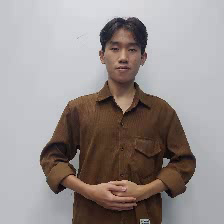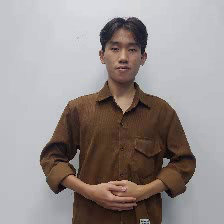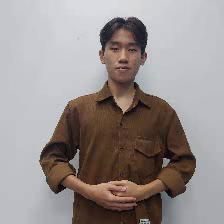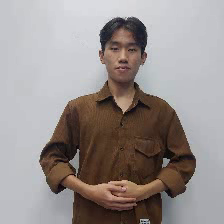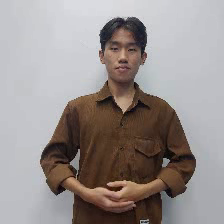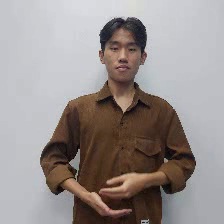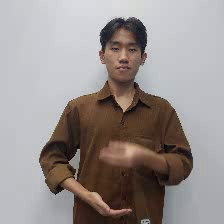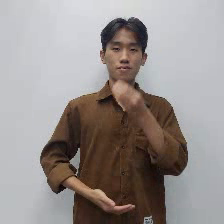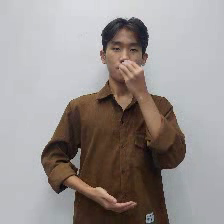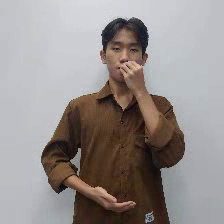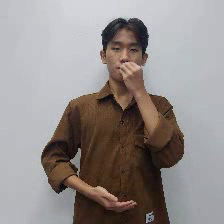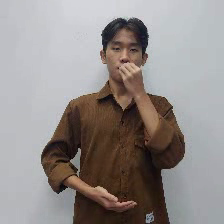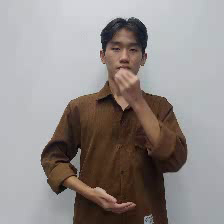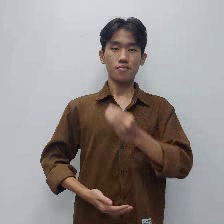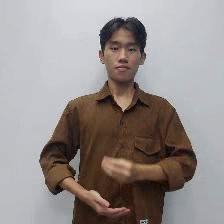Ăn